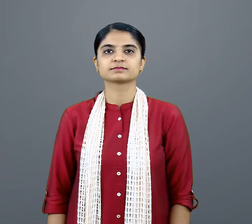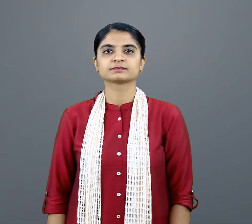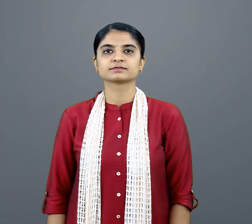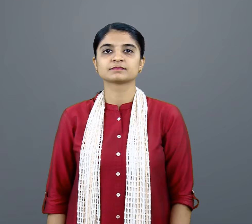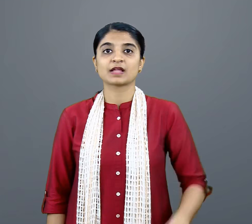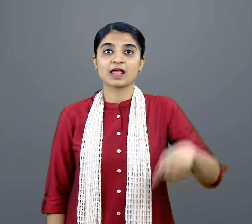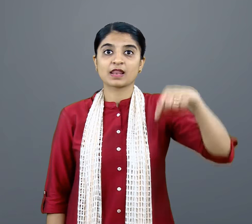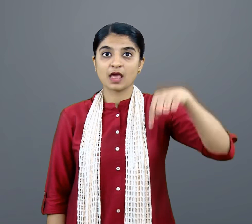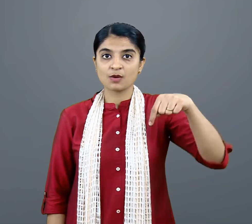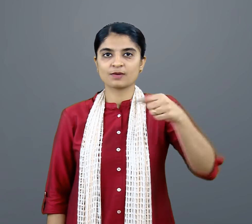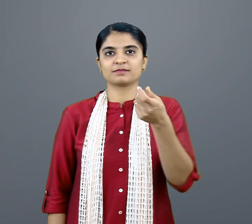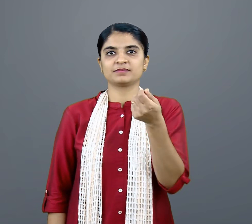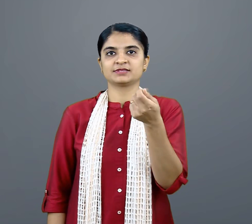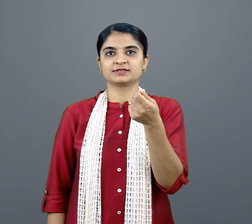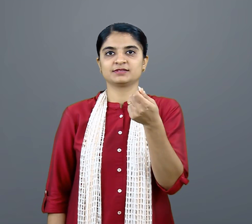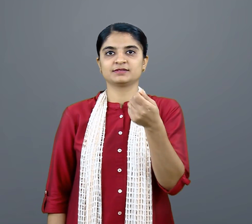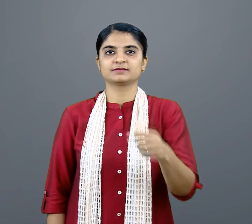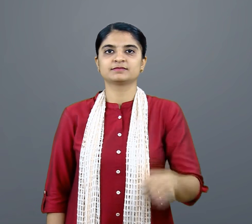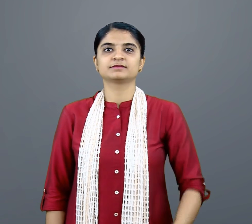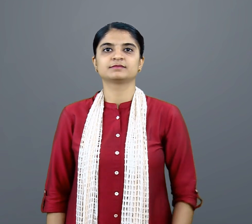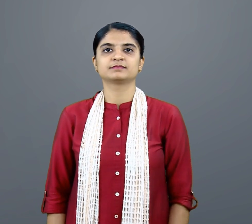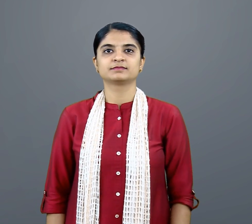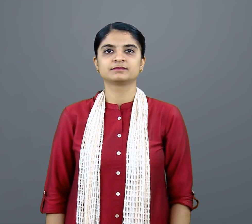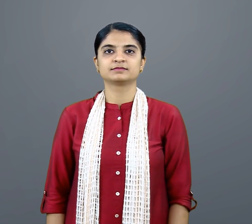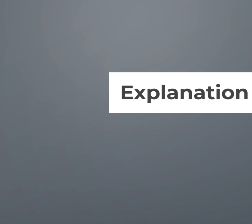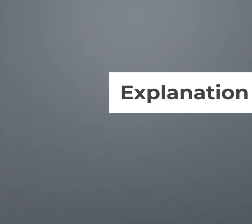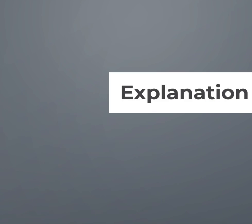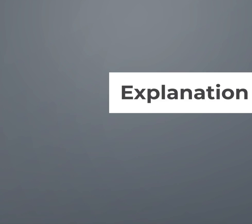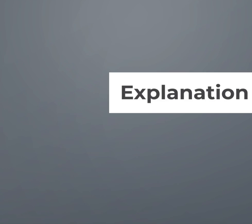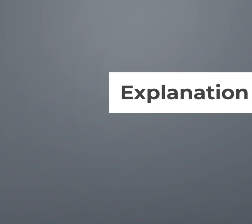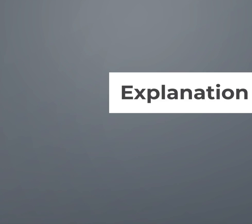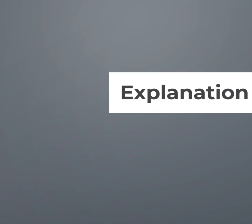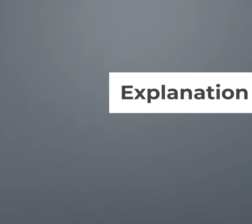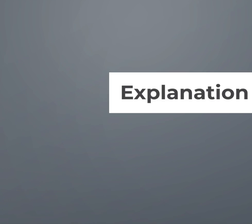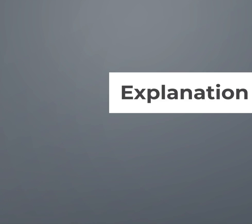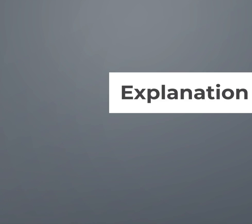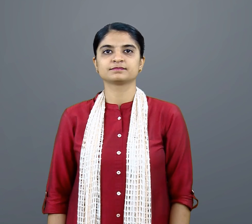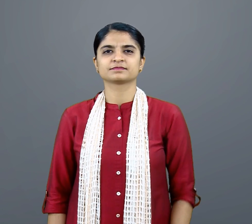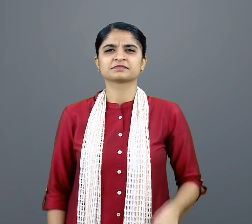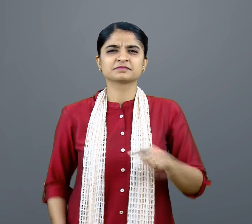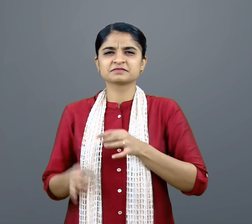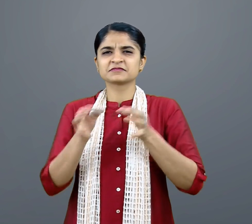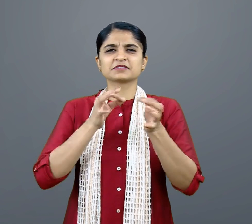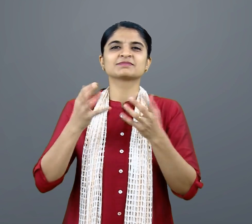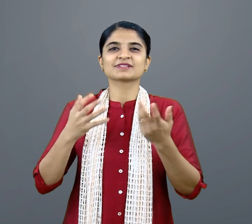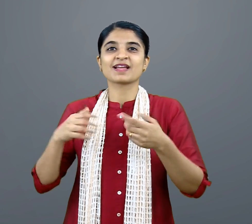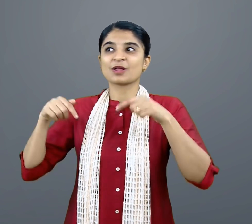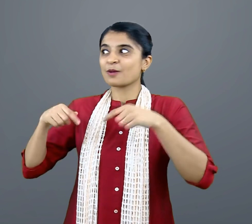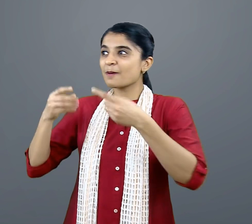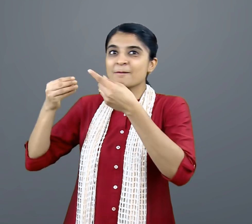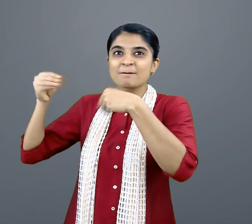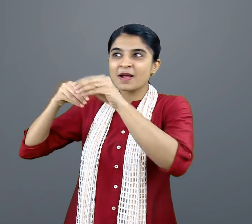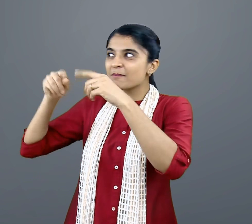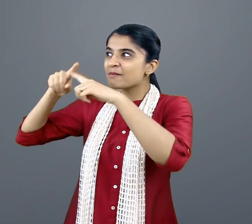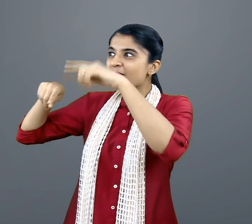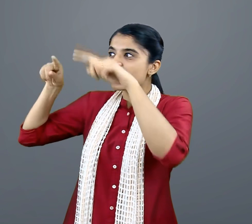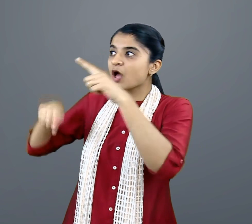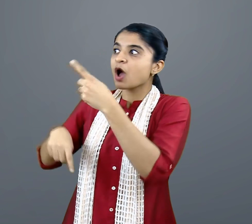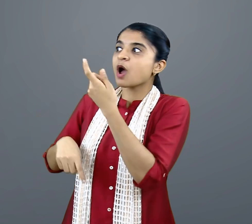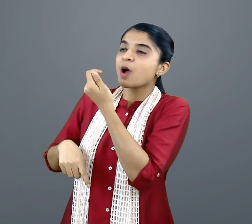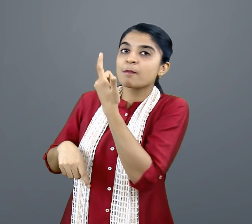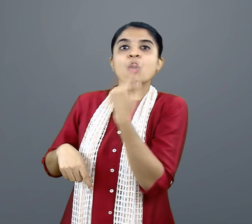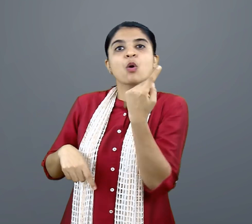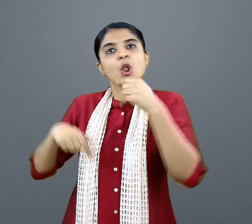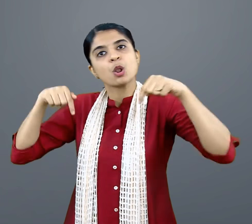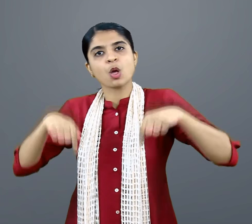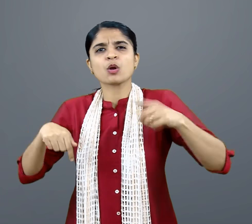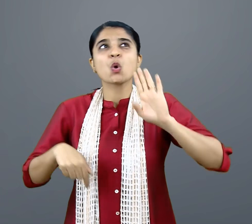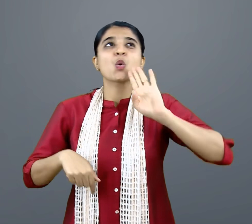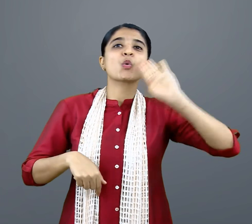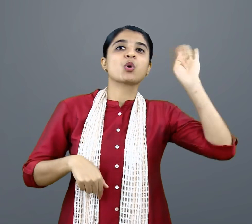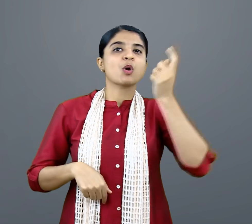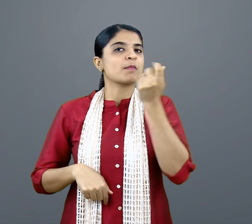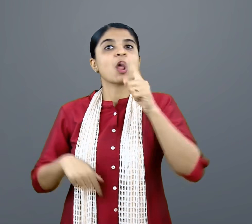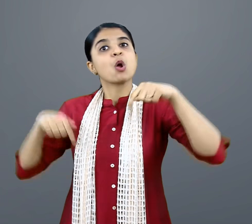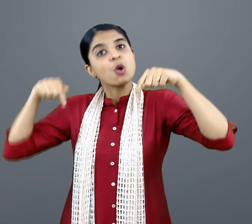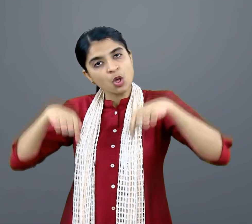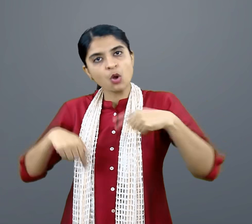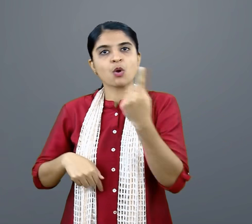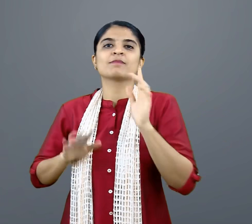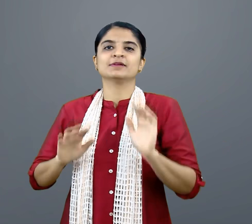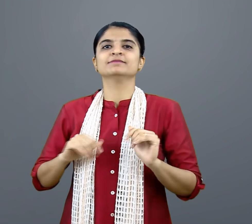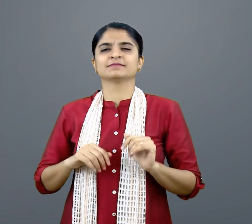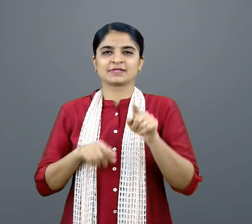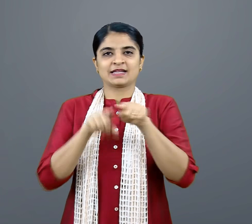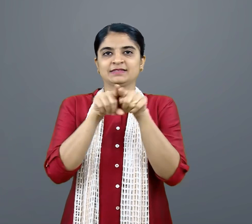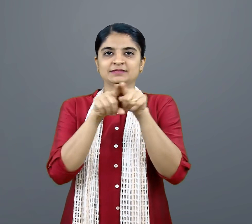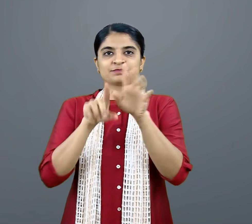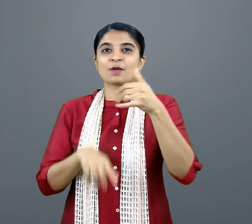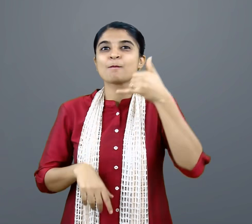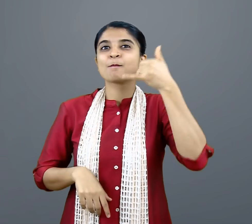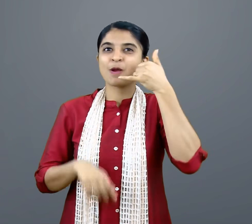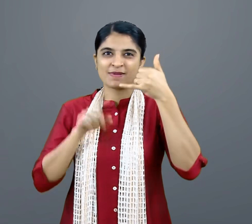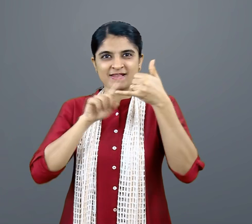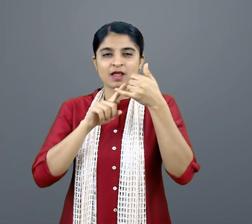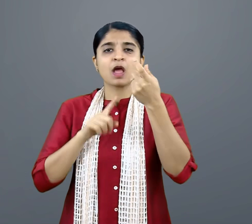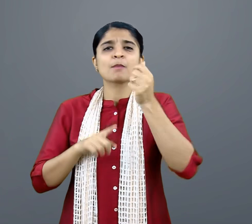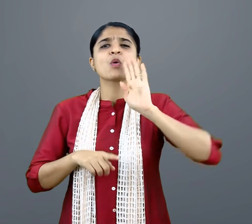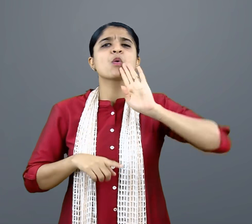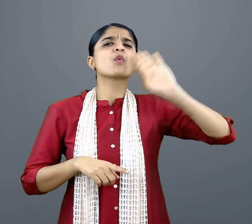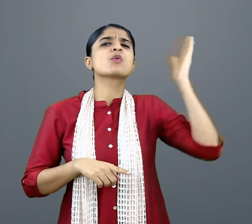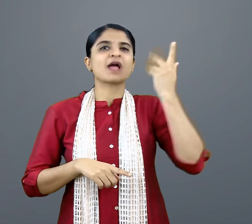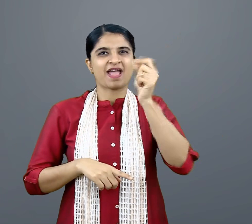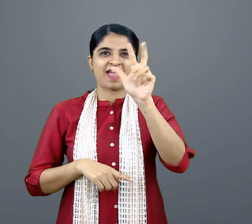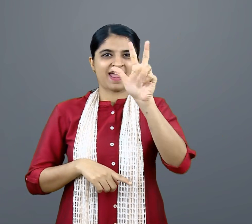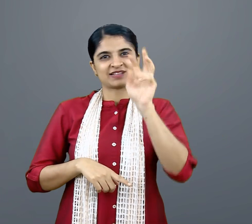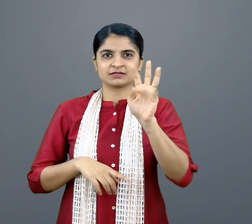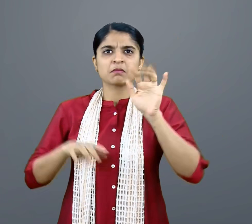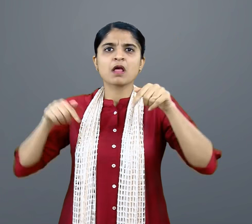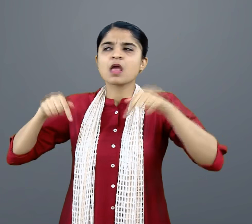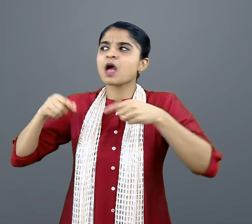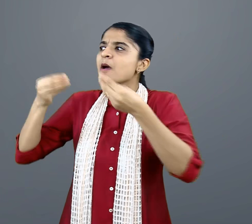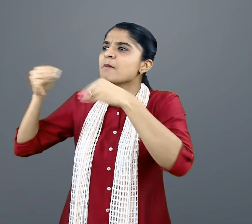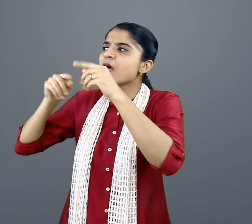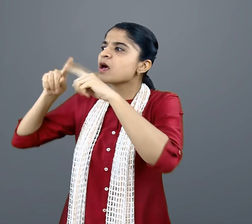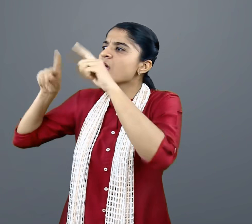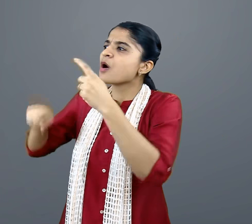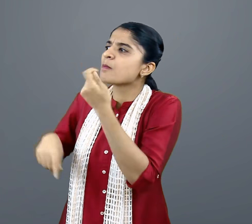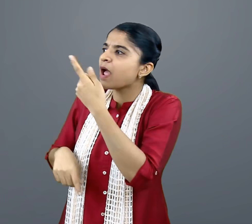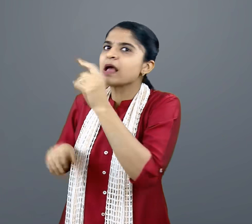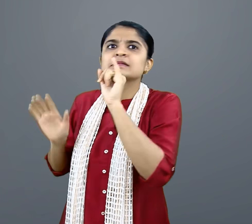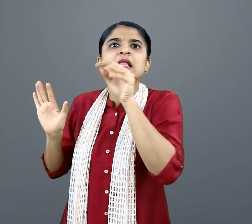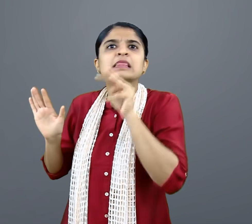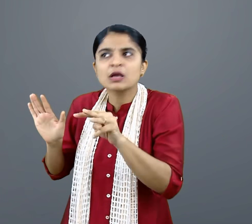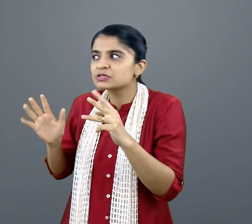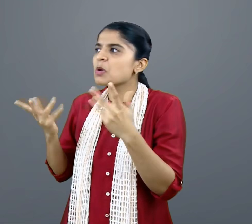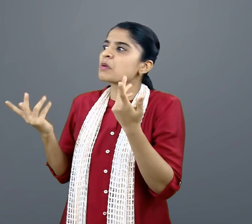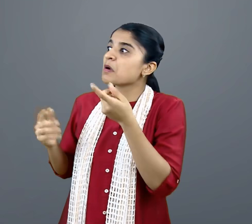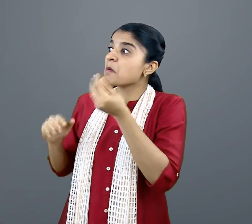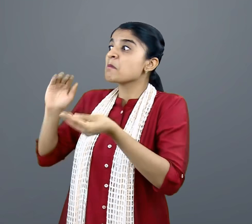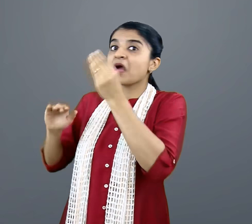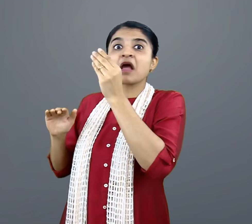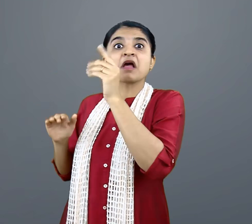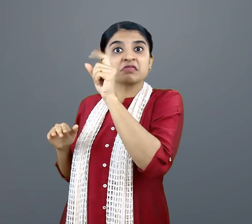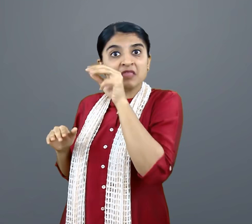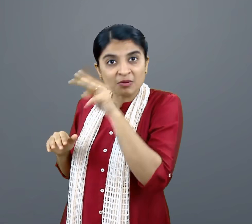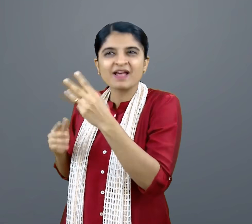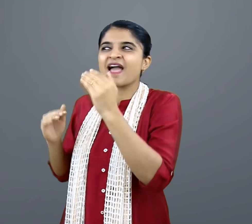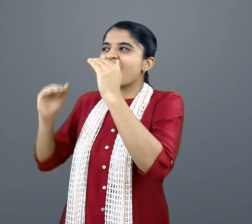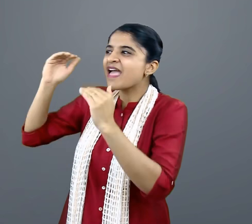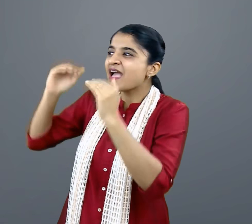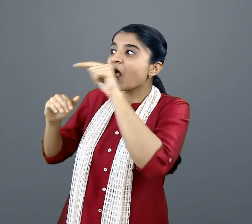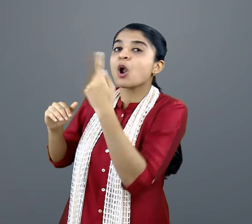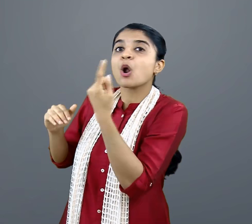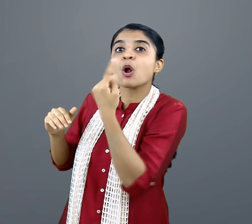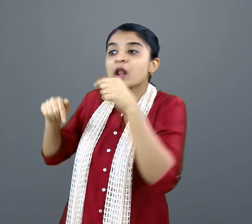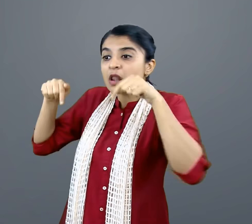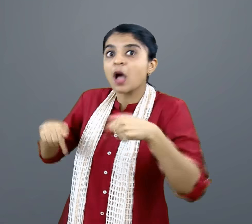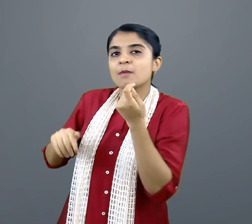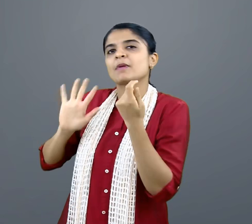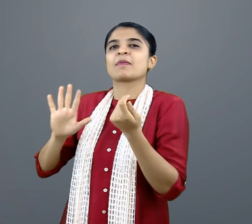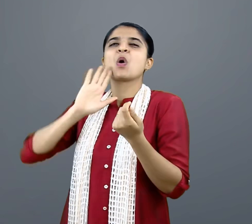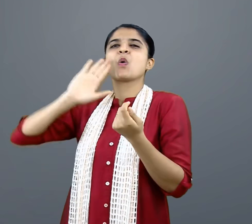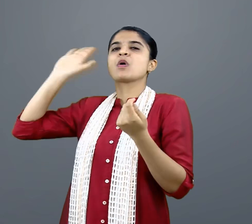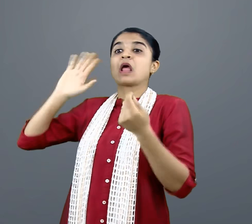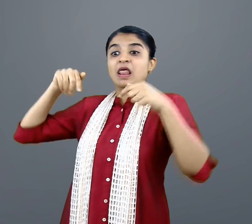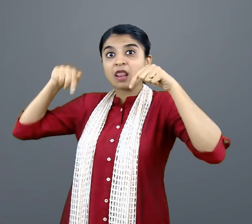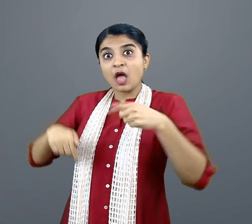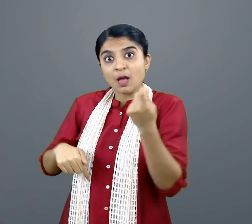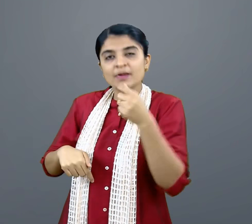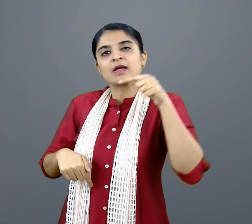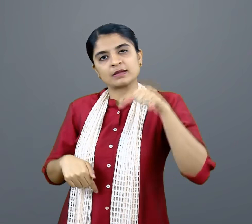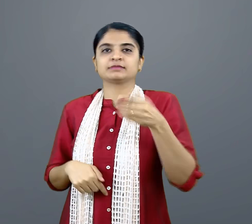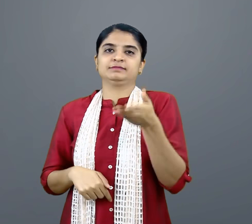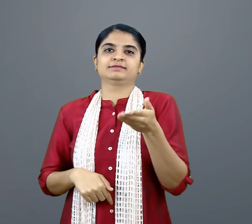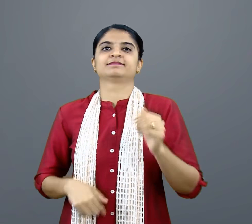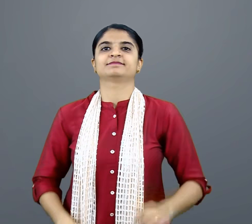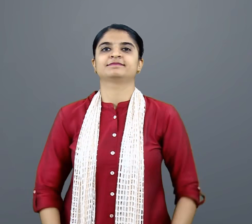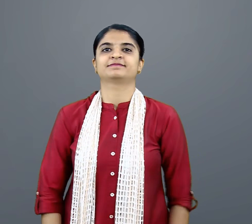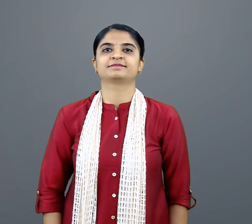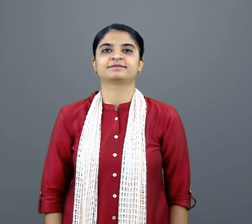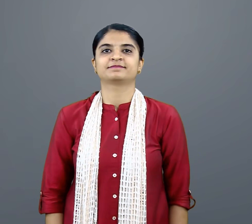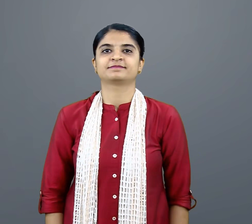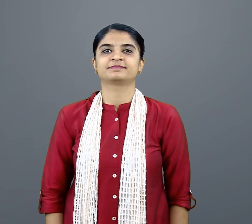Current price